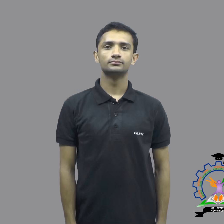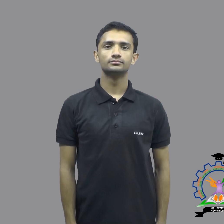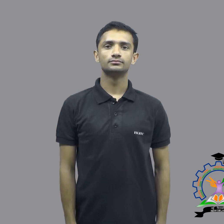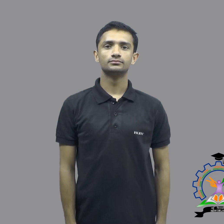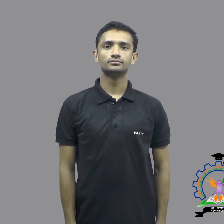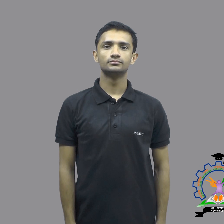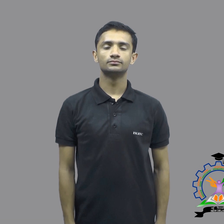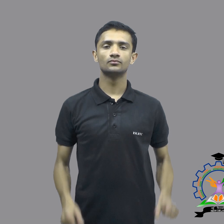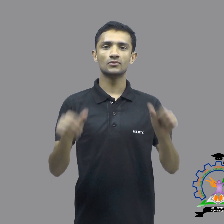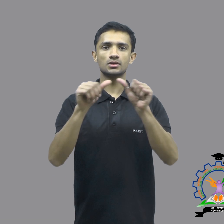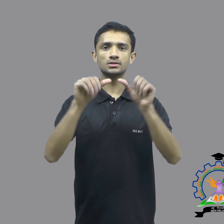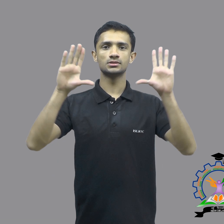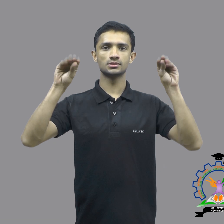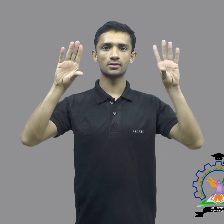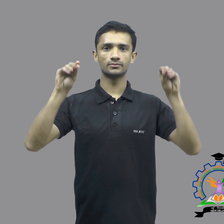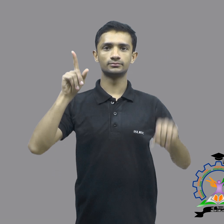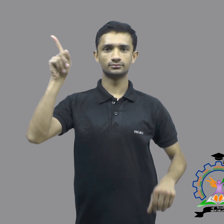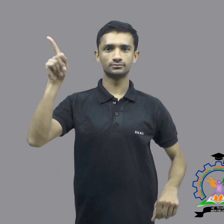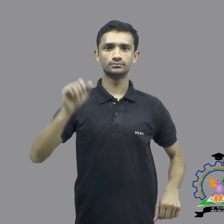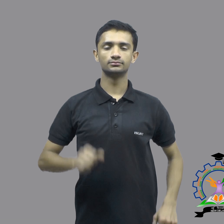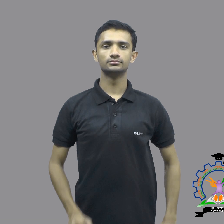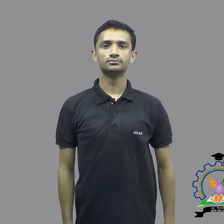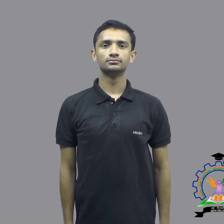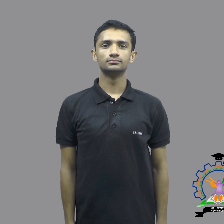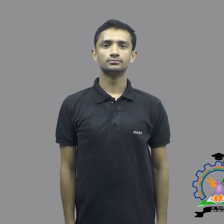Assam